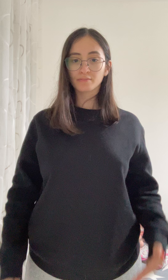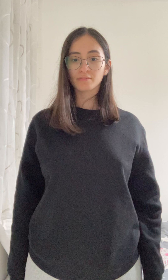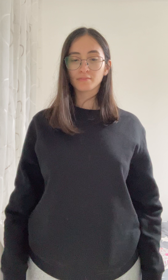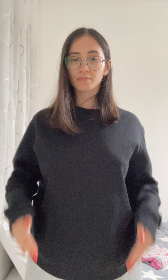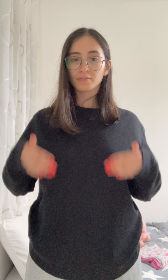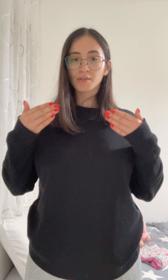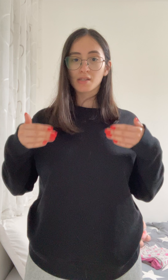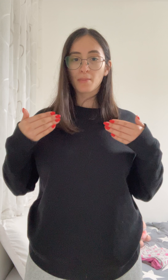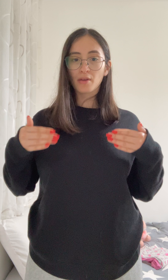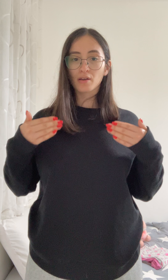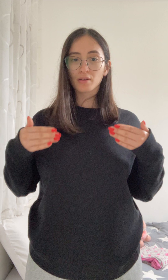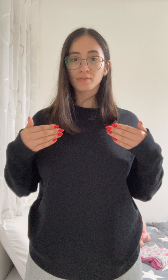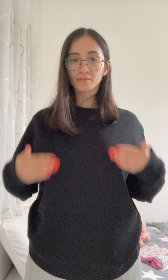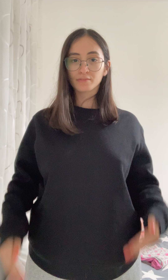שמח